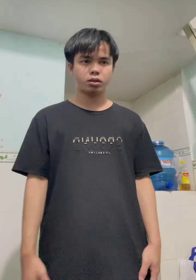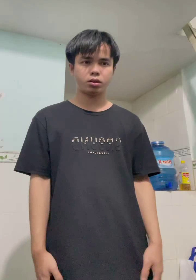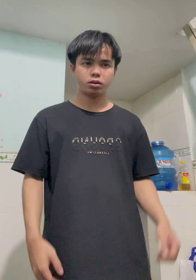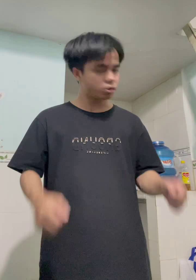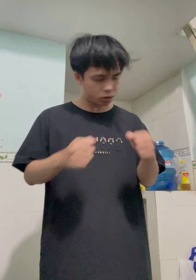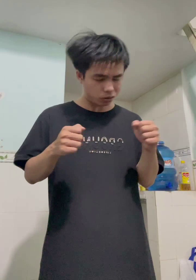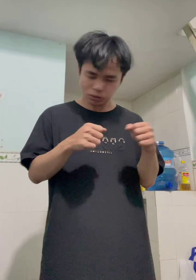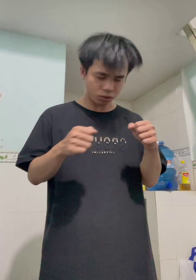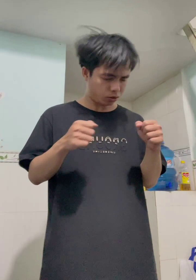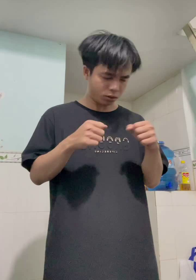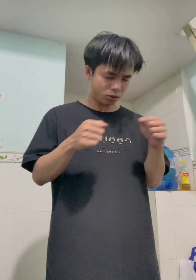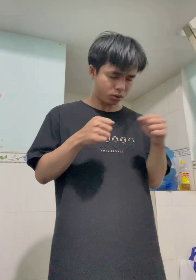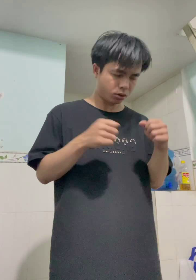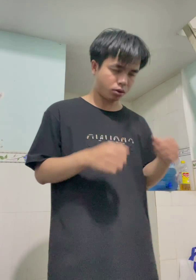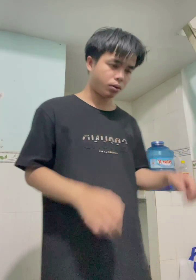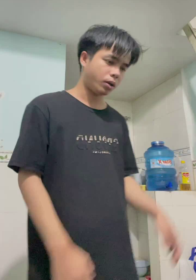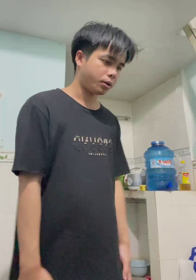lanh